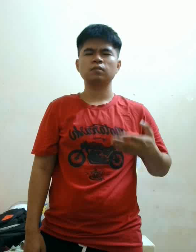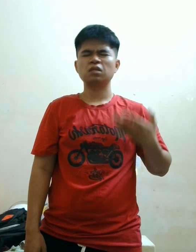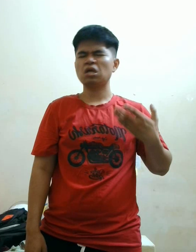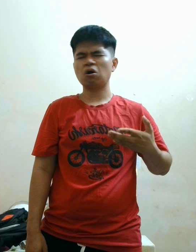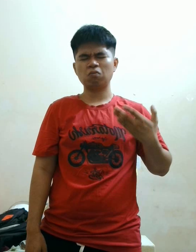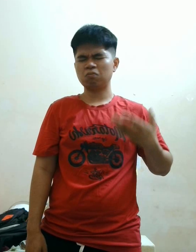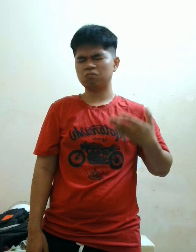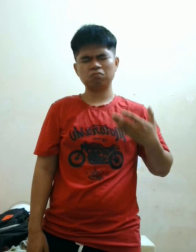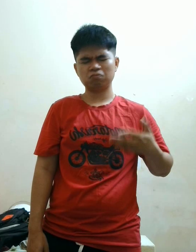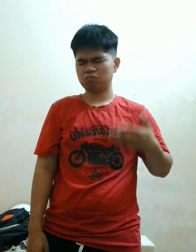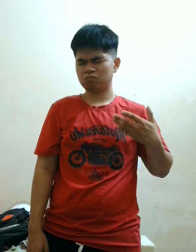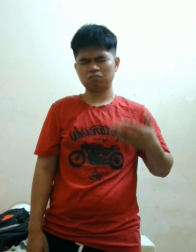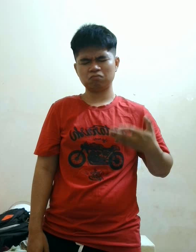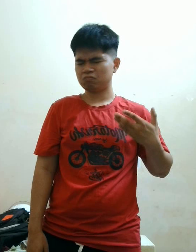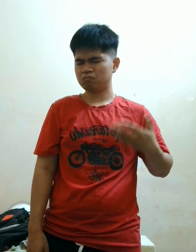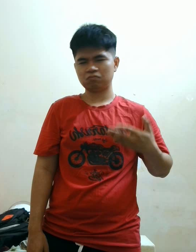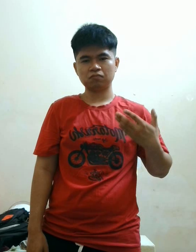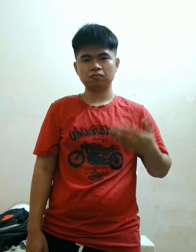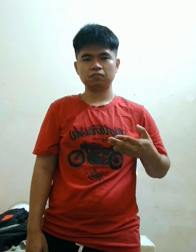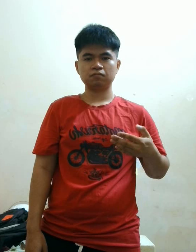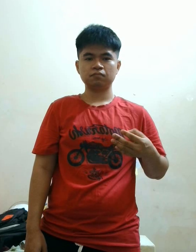nong